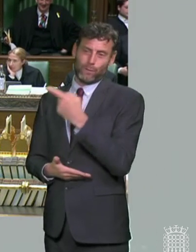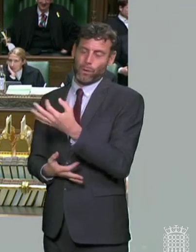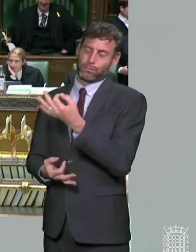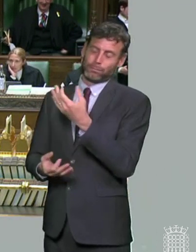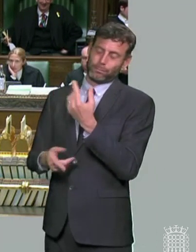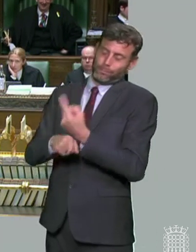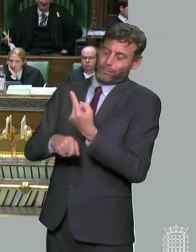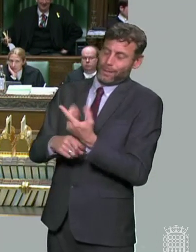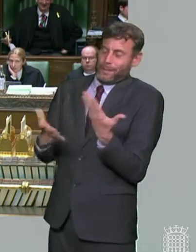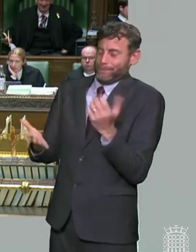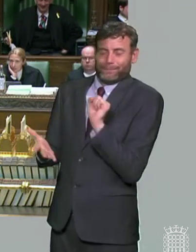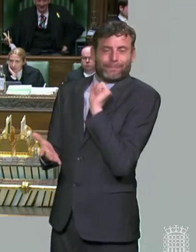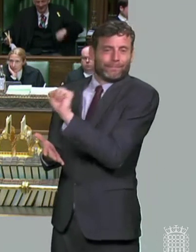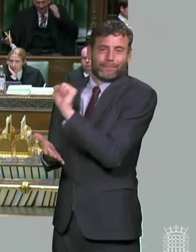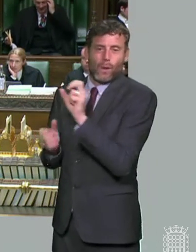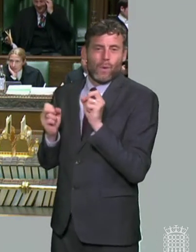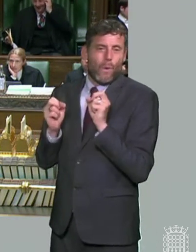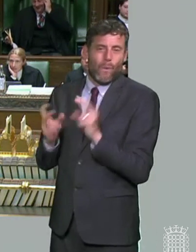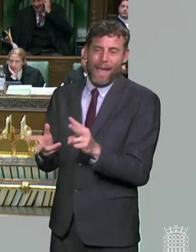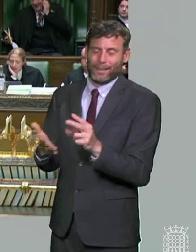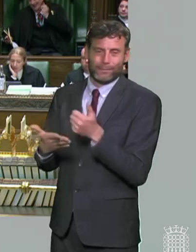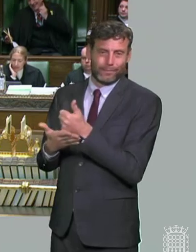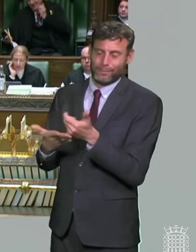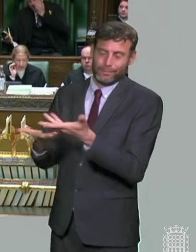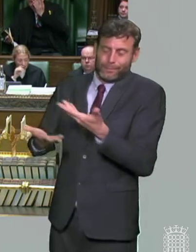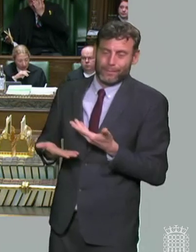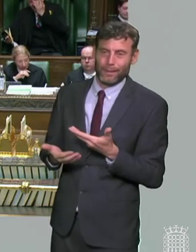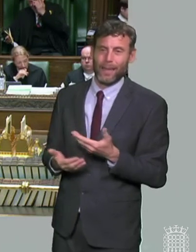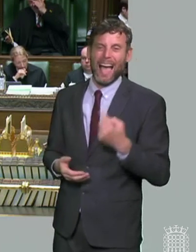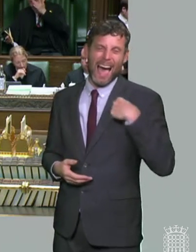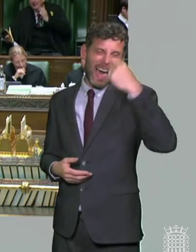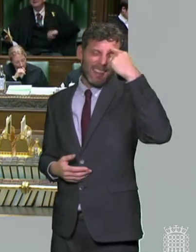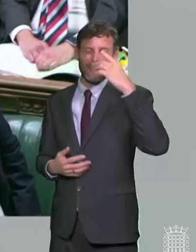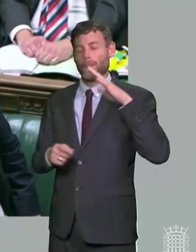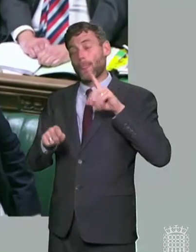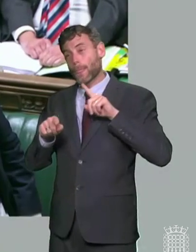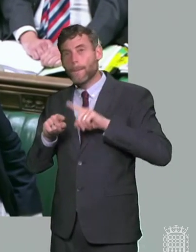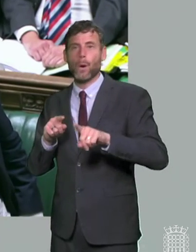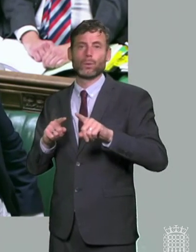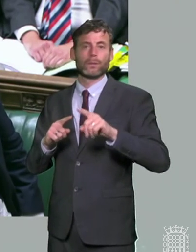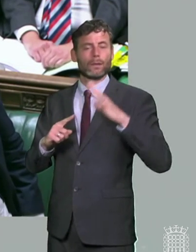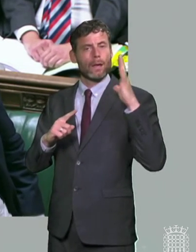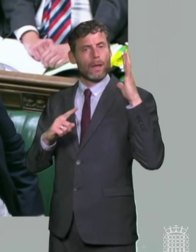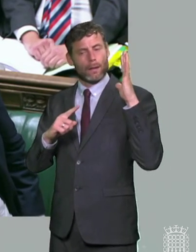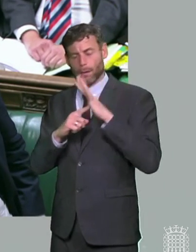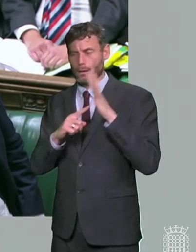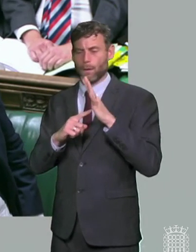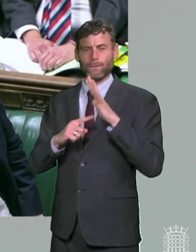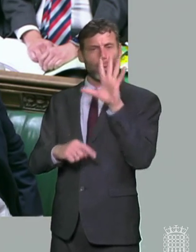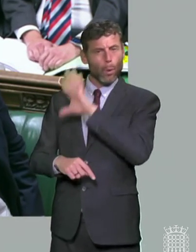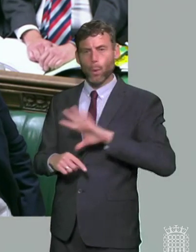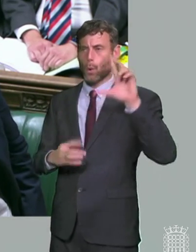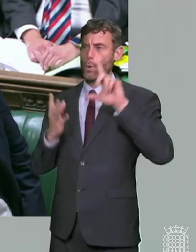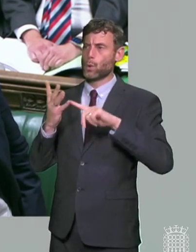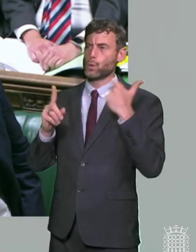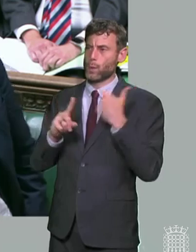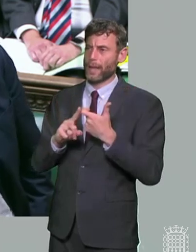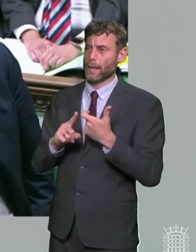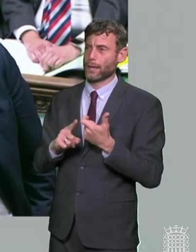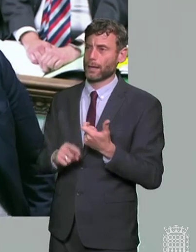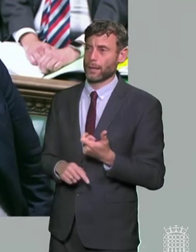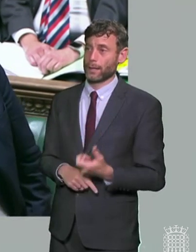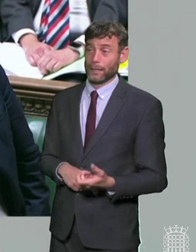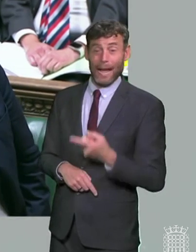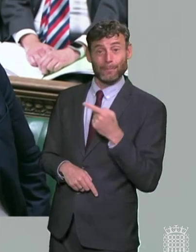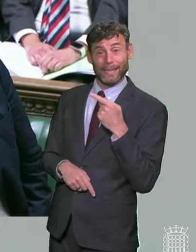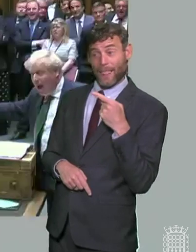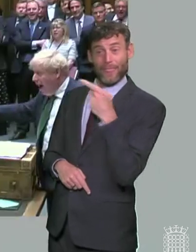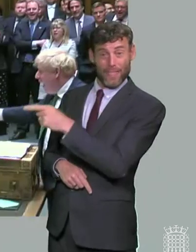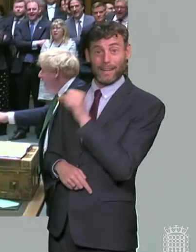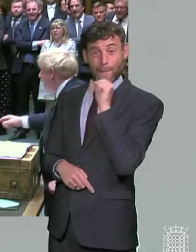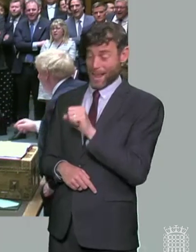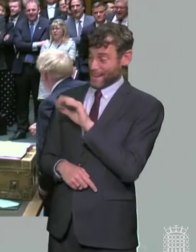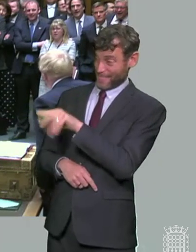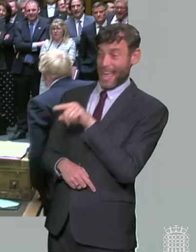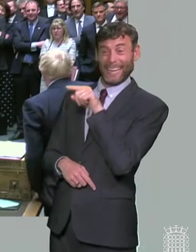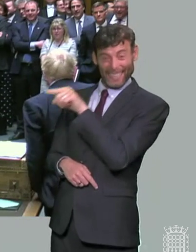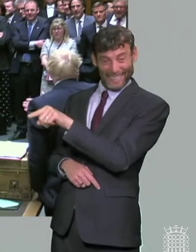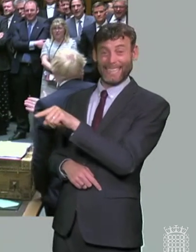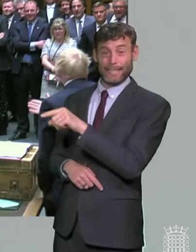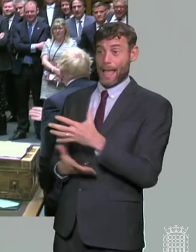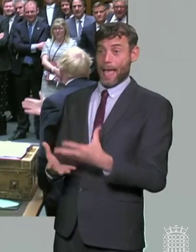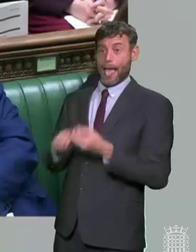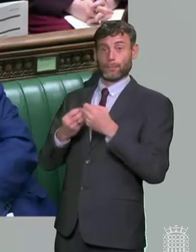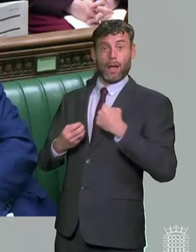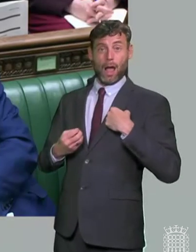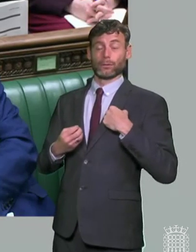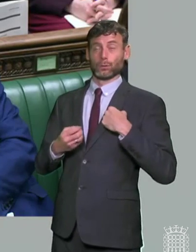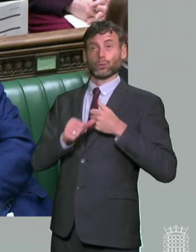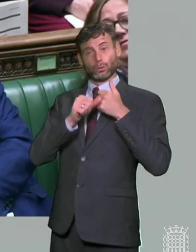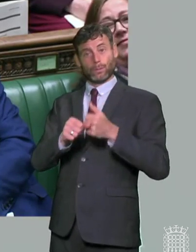And actually, the biggest and most powerful and effective advocate of the United Kingdom over my time has been that man there.